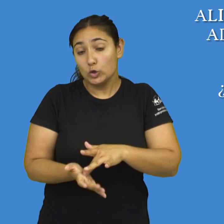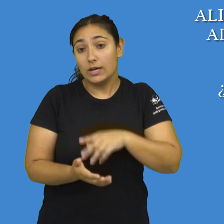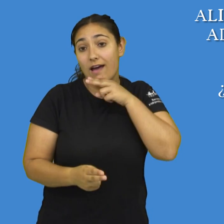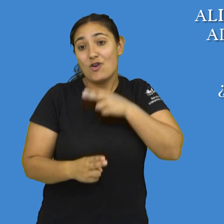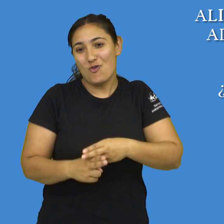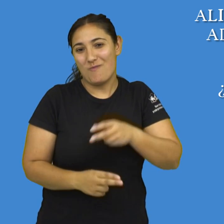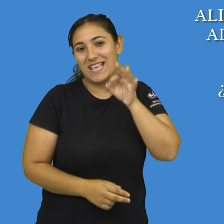nombre